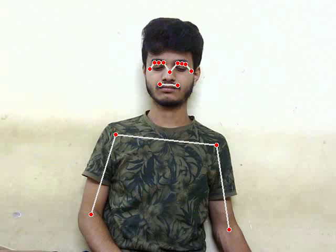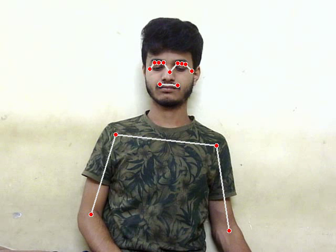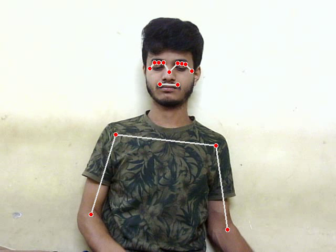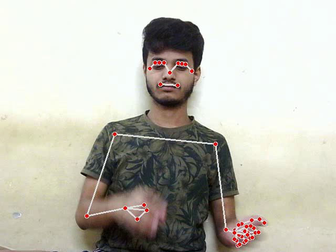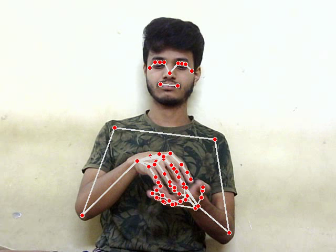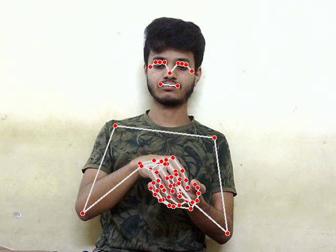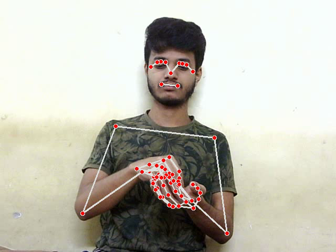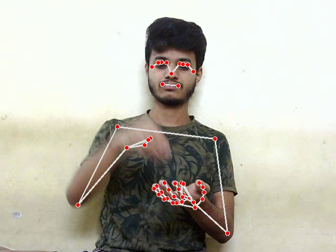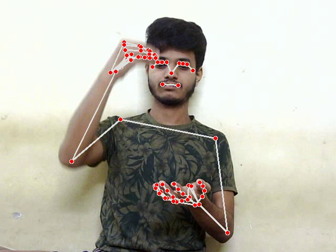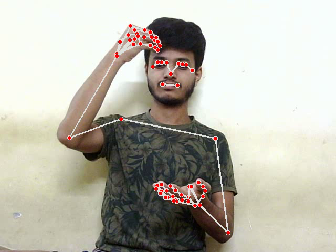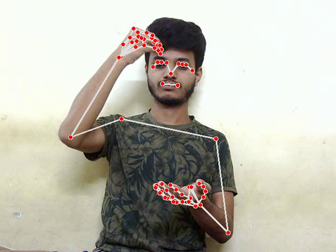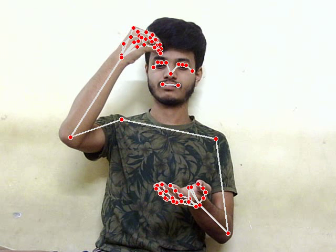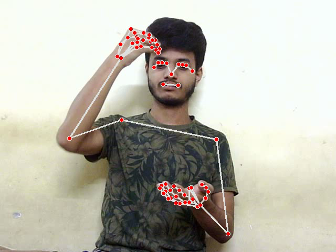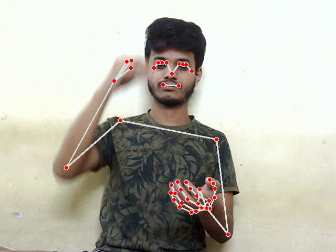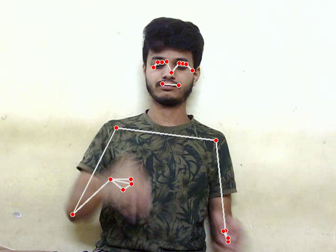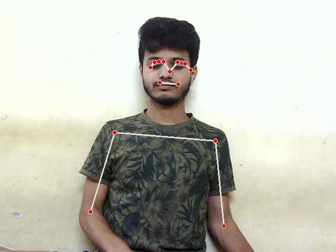learn